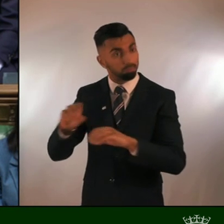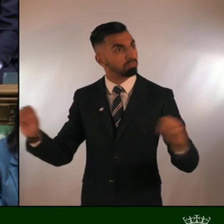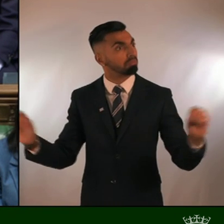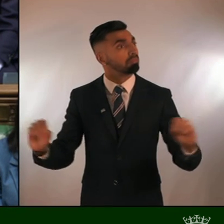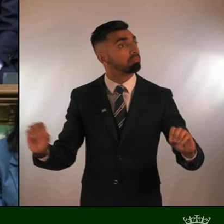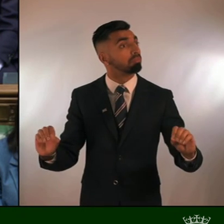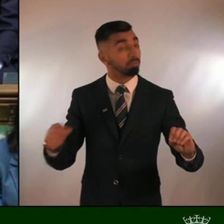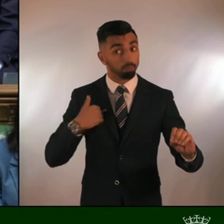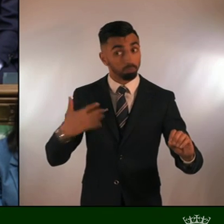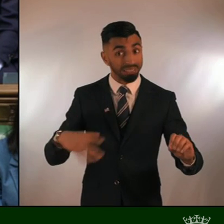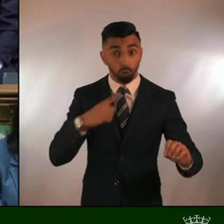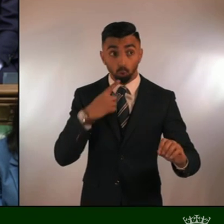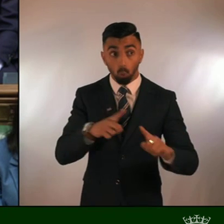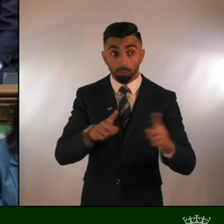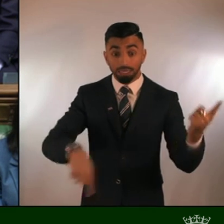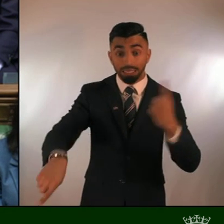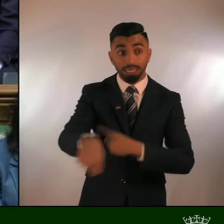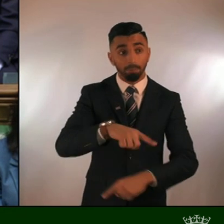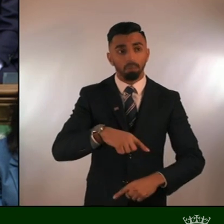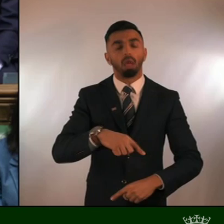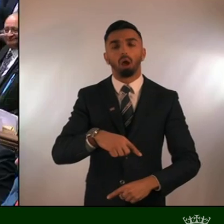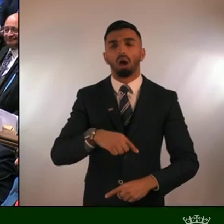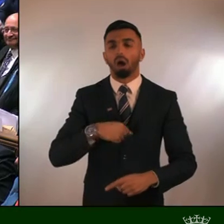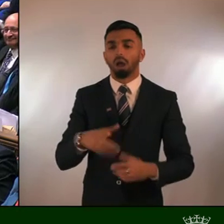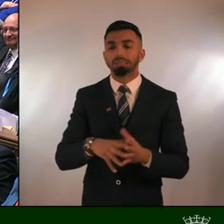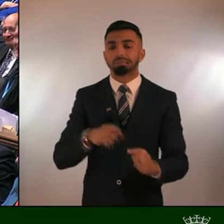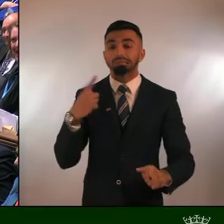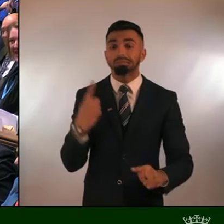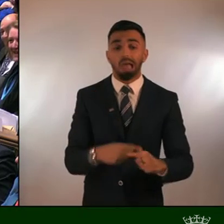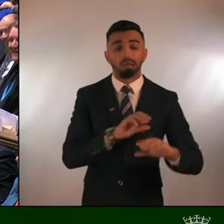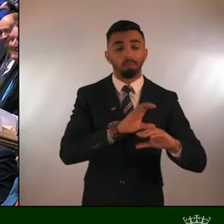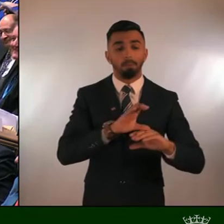We promised to cut taxes and the cost of living and we got it done.